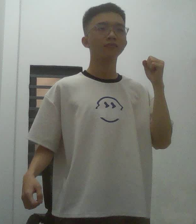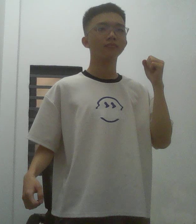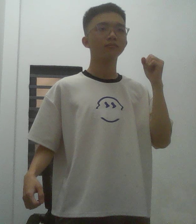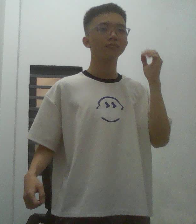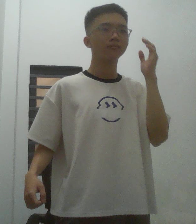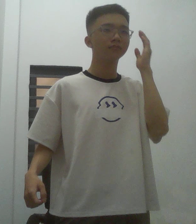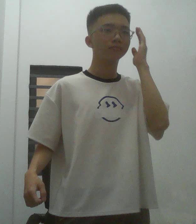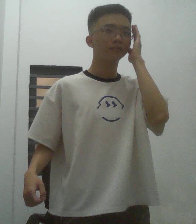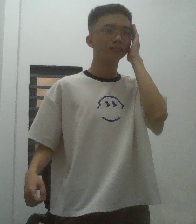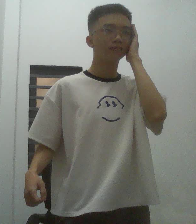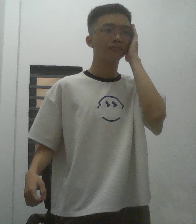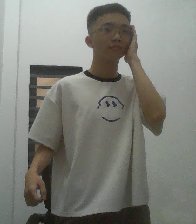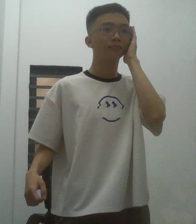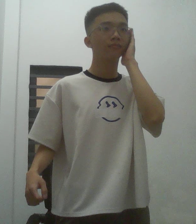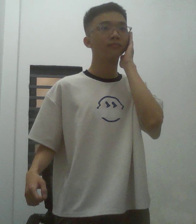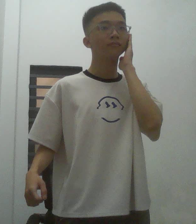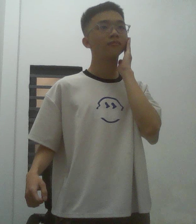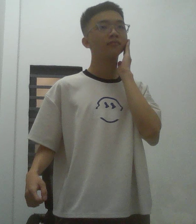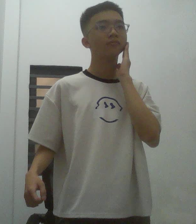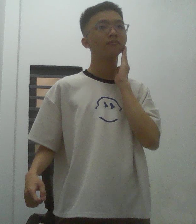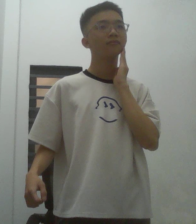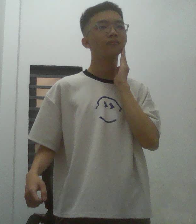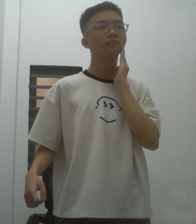dep